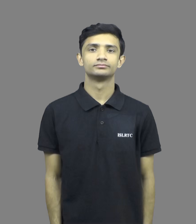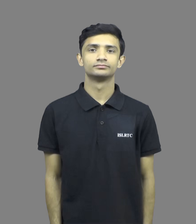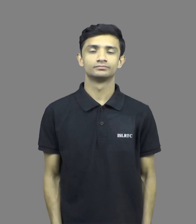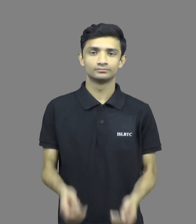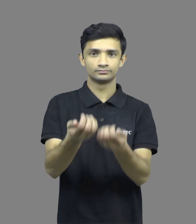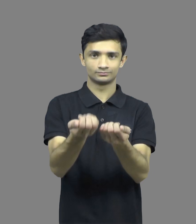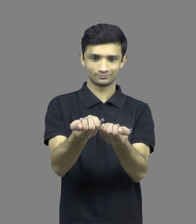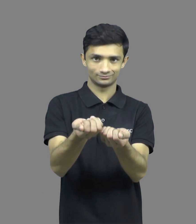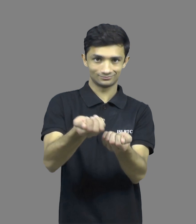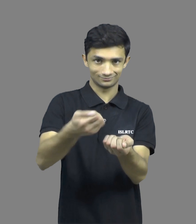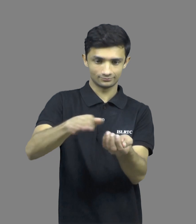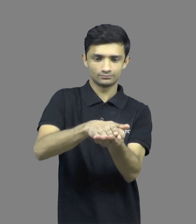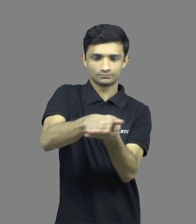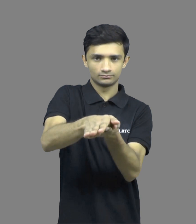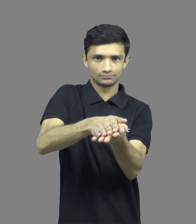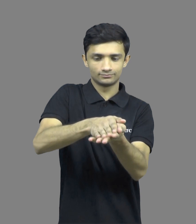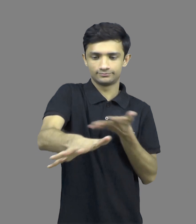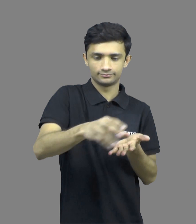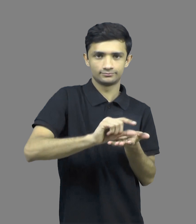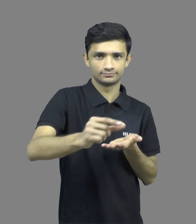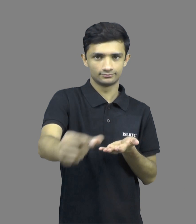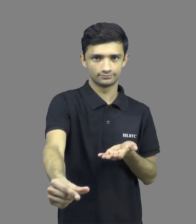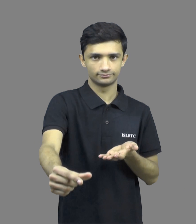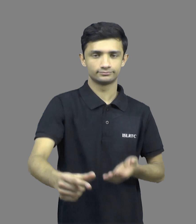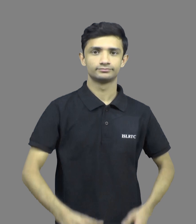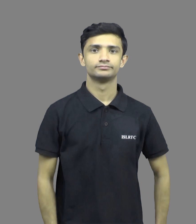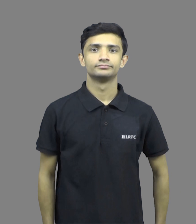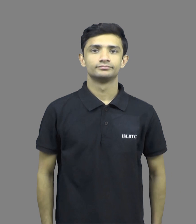Ludo (Game)